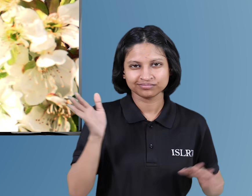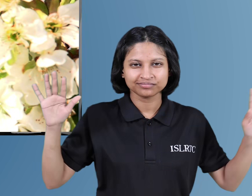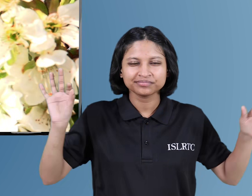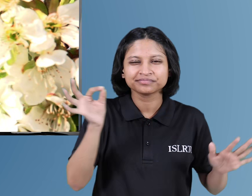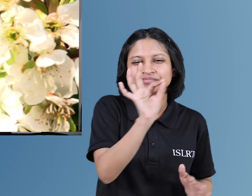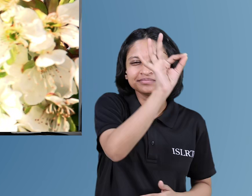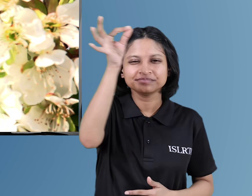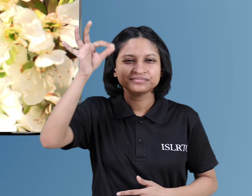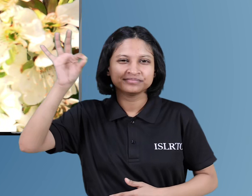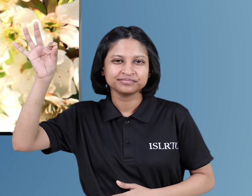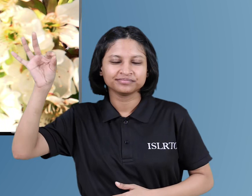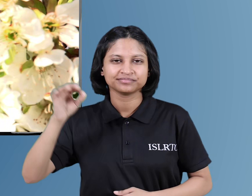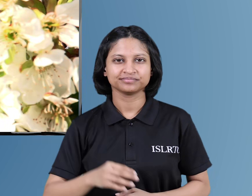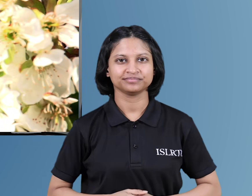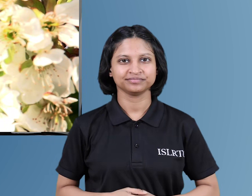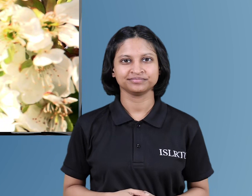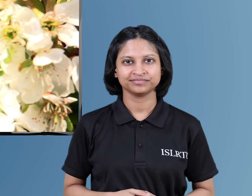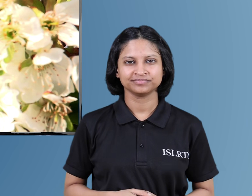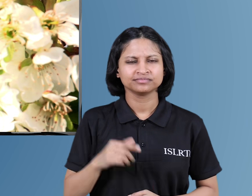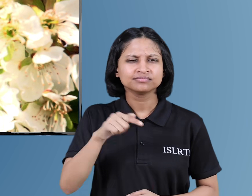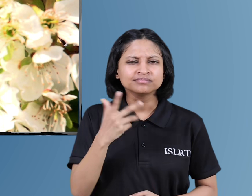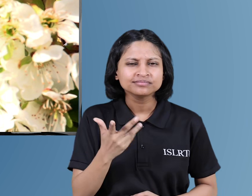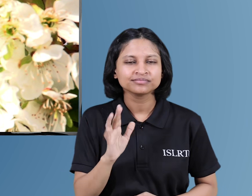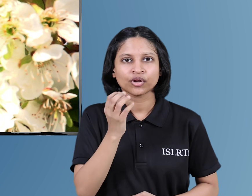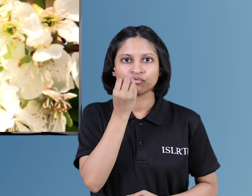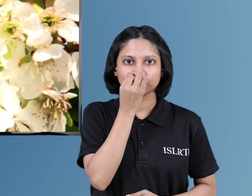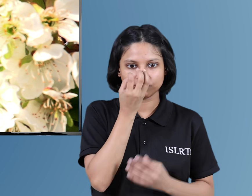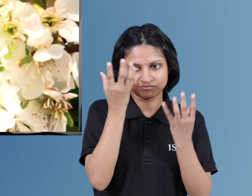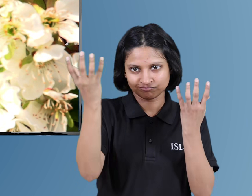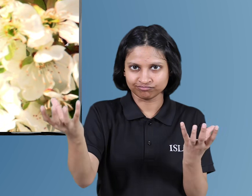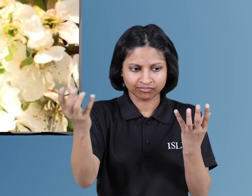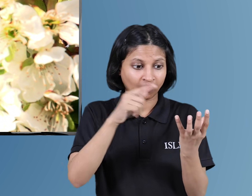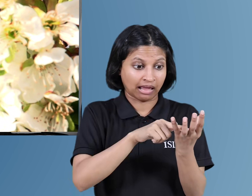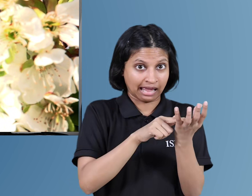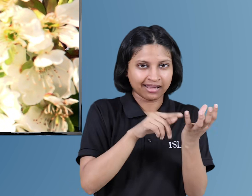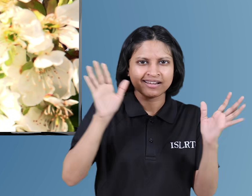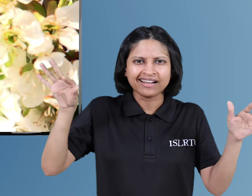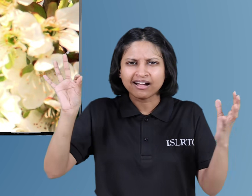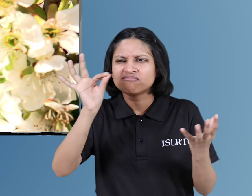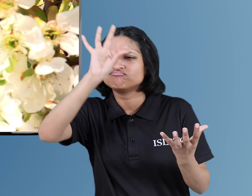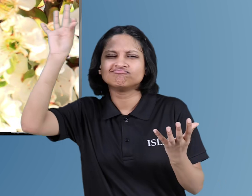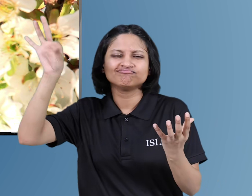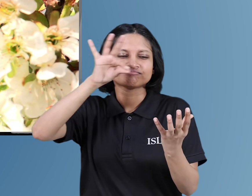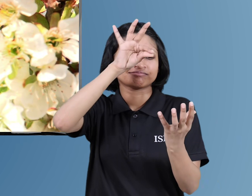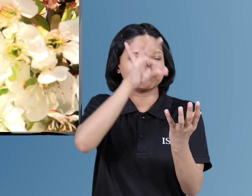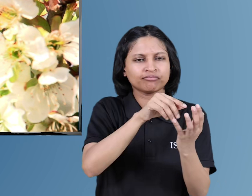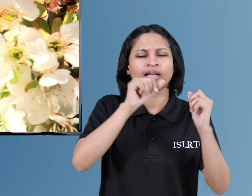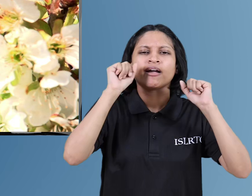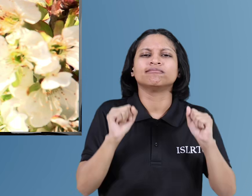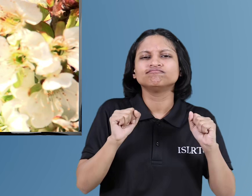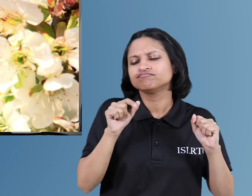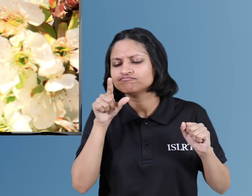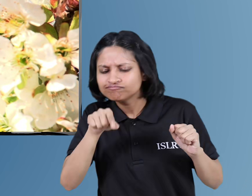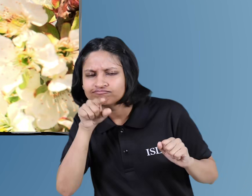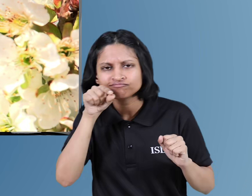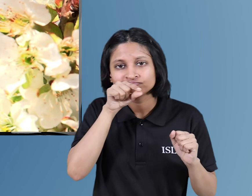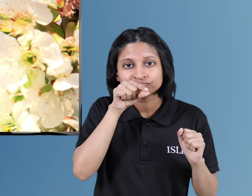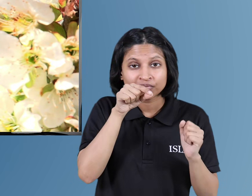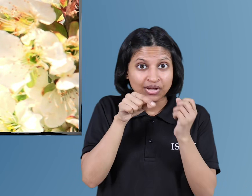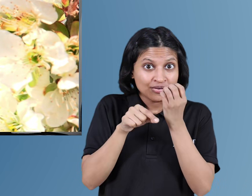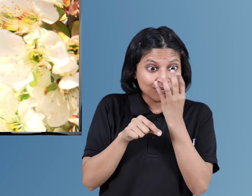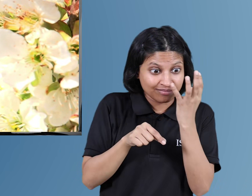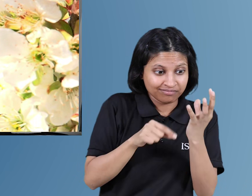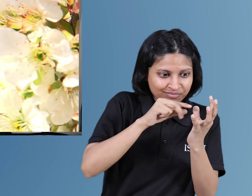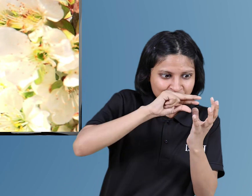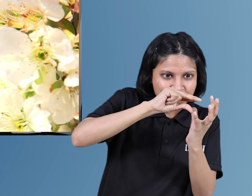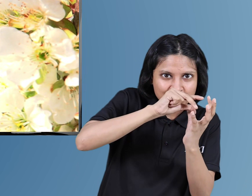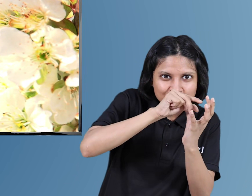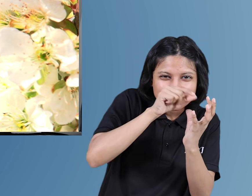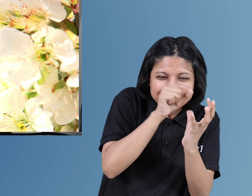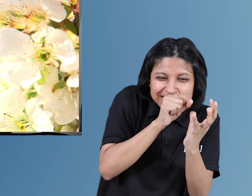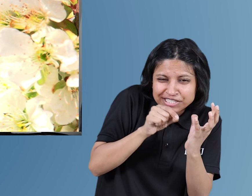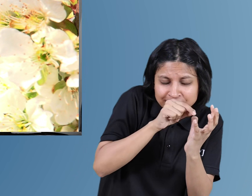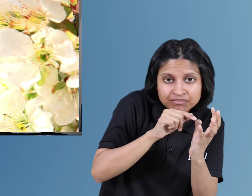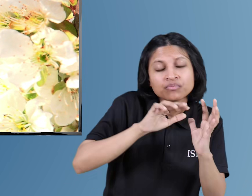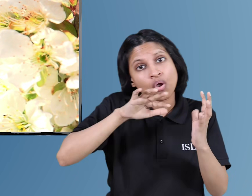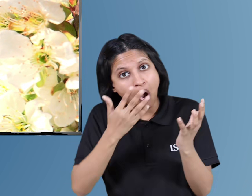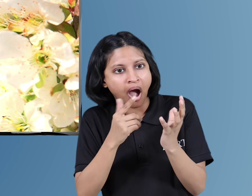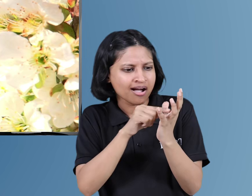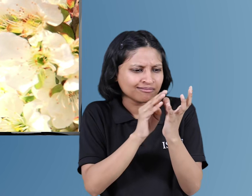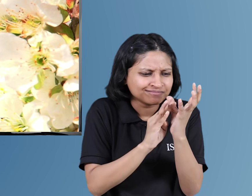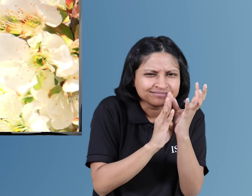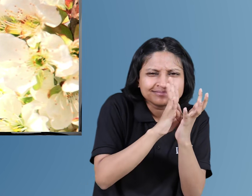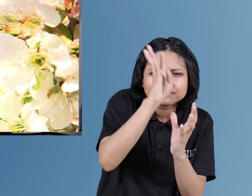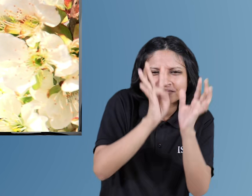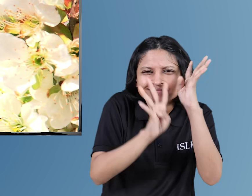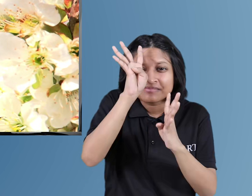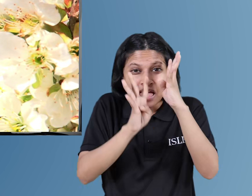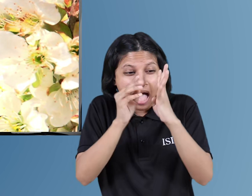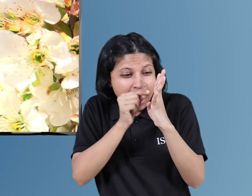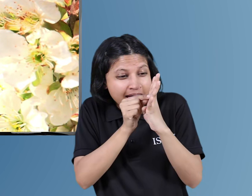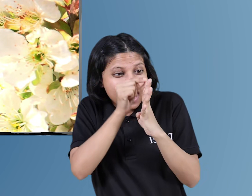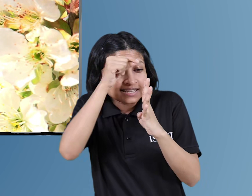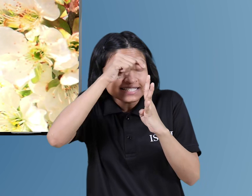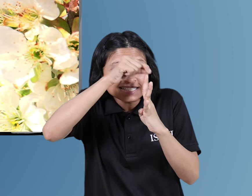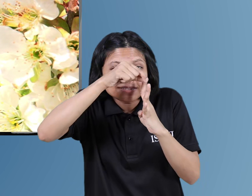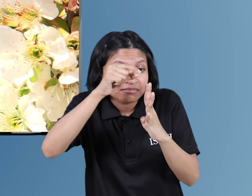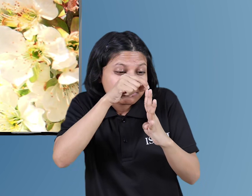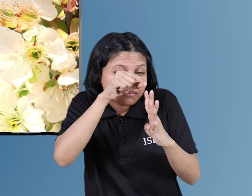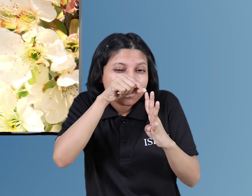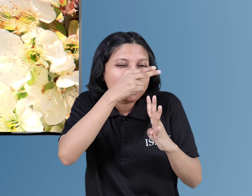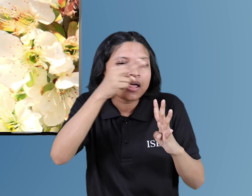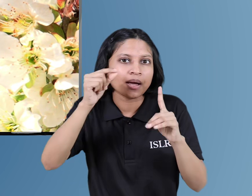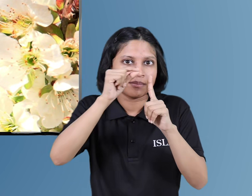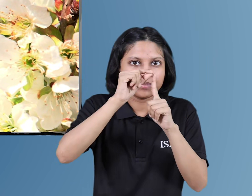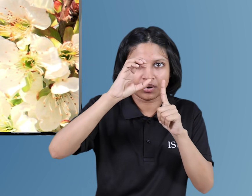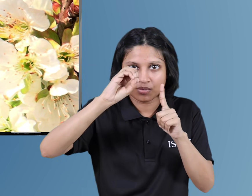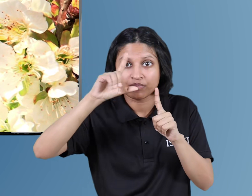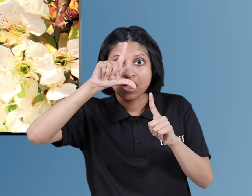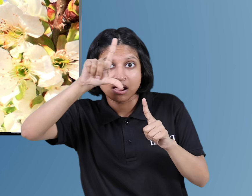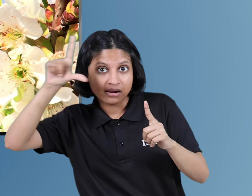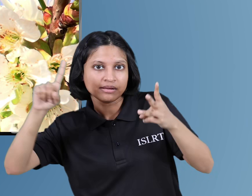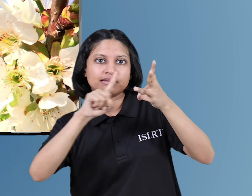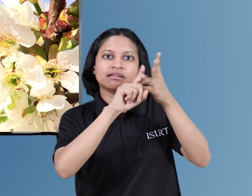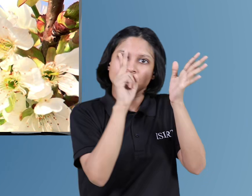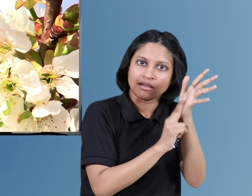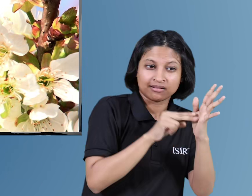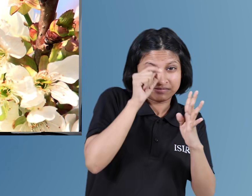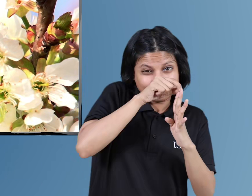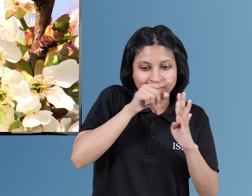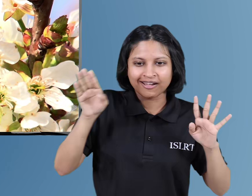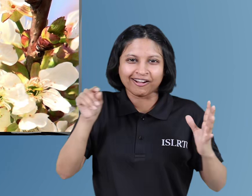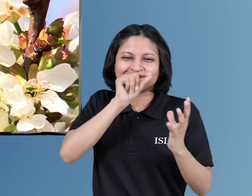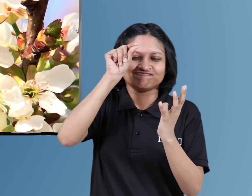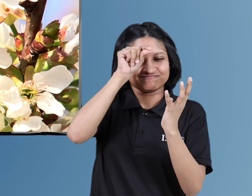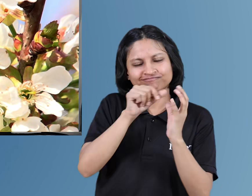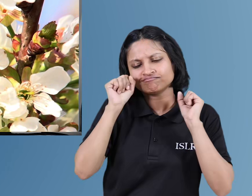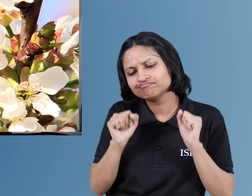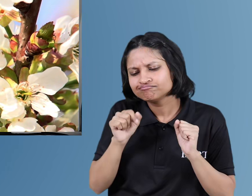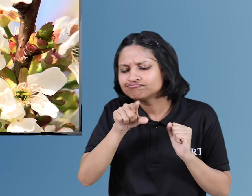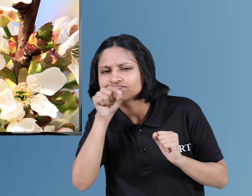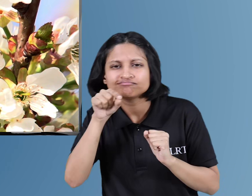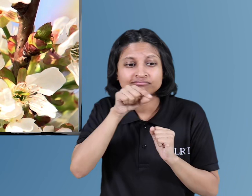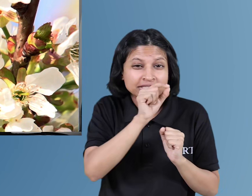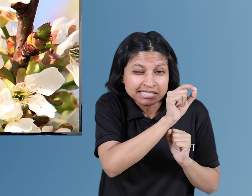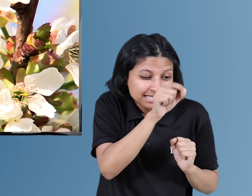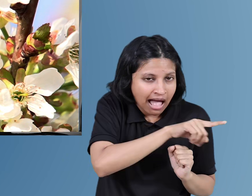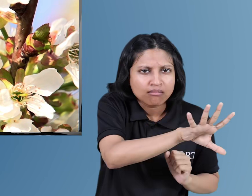Pollinator When a flying insect lands on a flower to feed, it inadvertently collects pollen on its body. Then, when the insect moves to another flower,